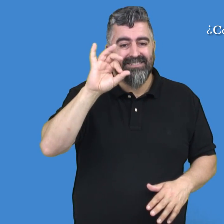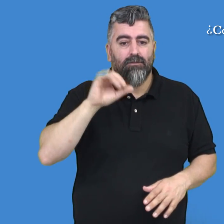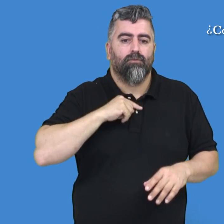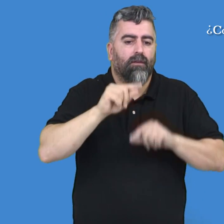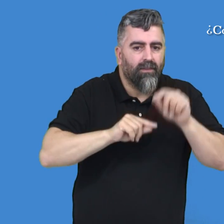sentir